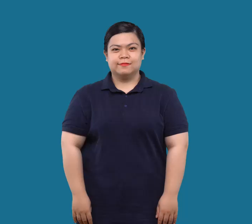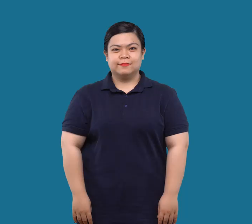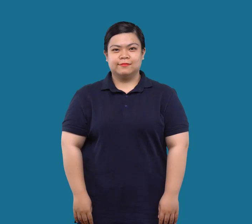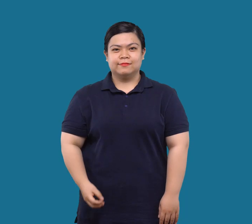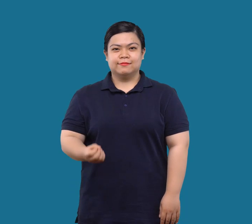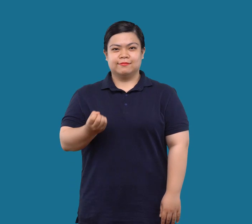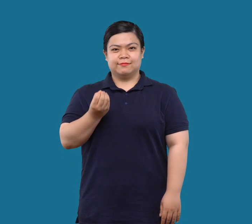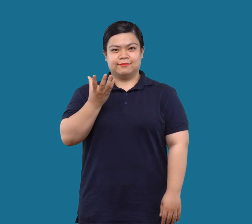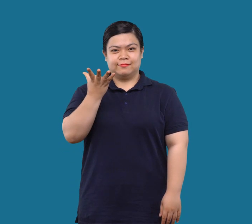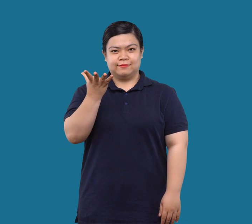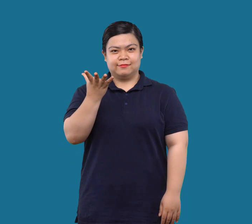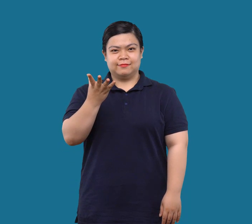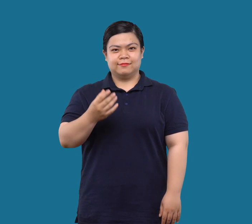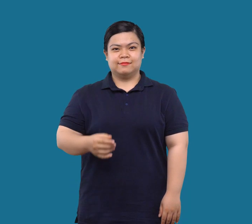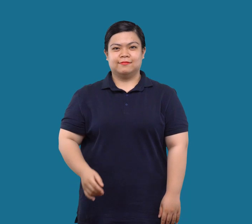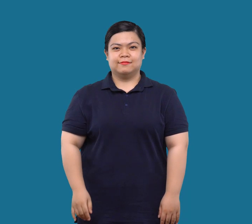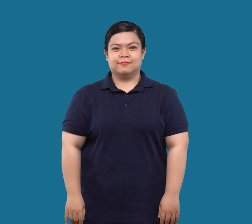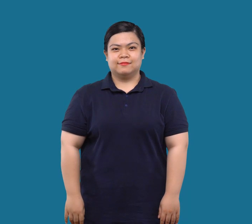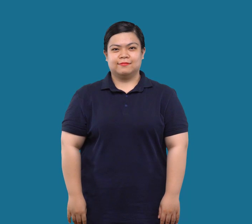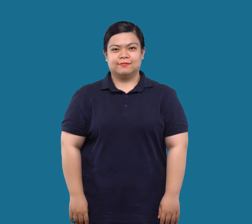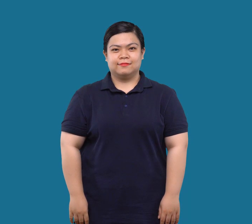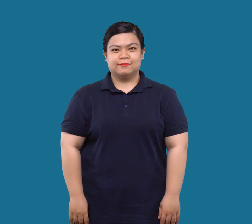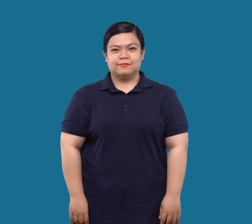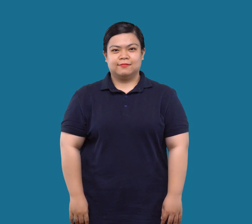hoa